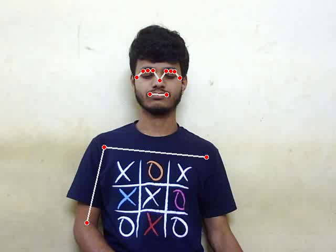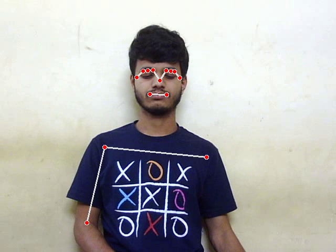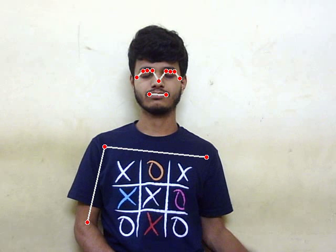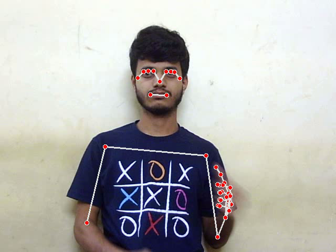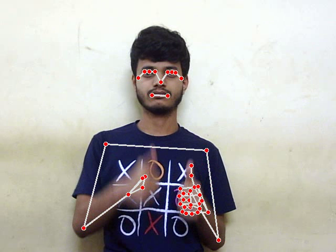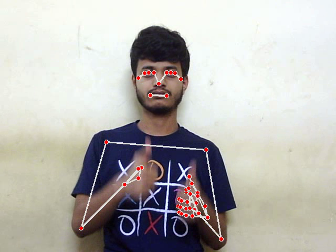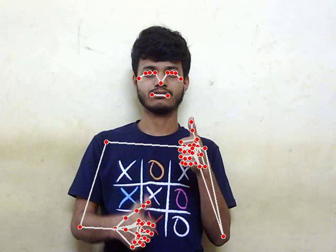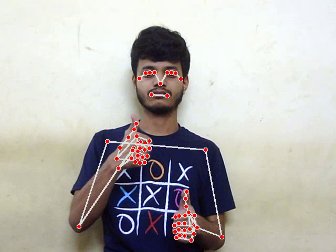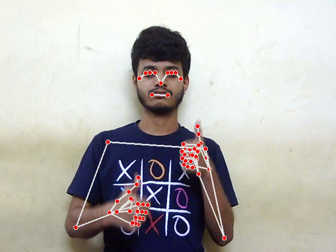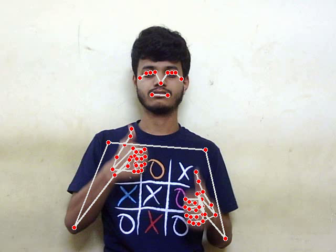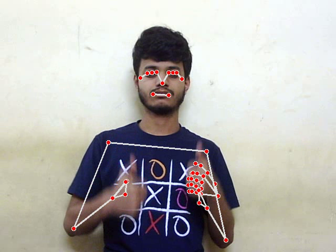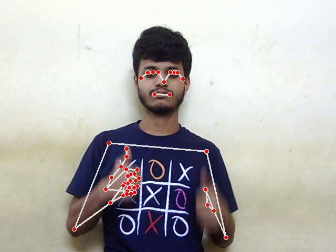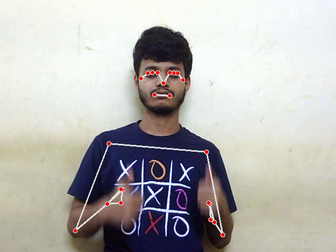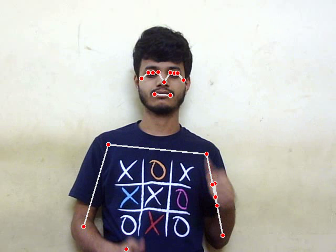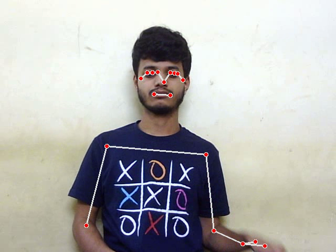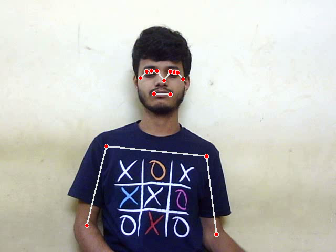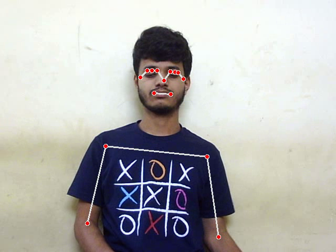which